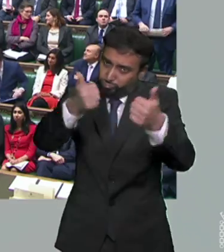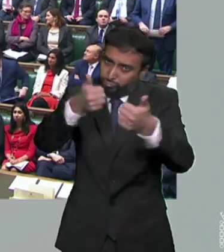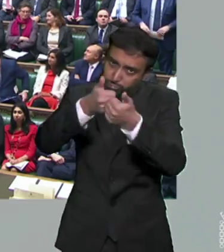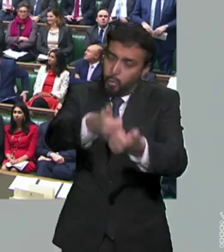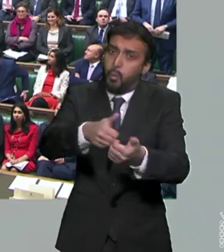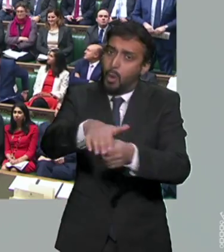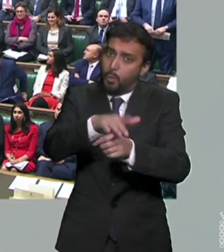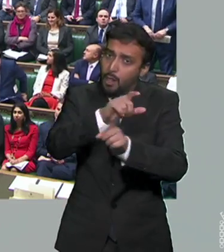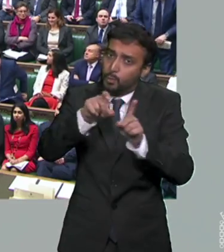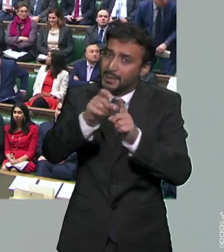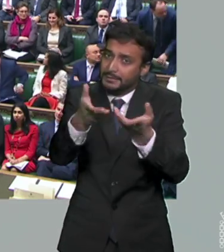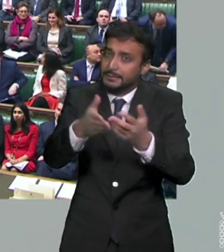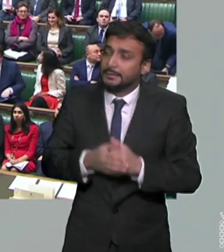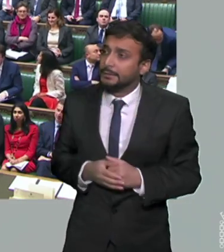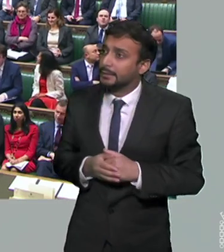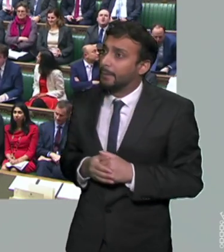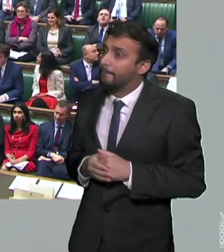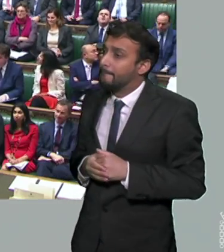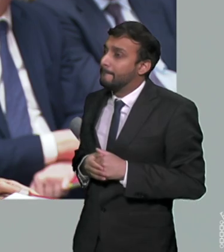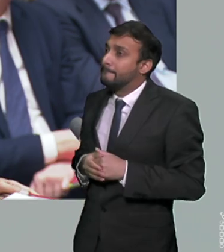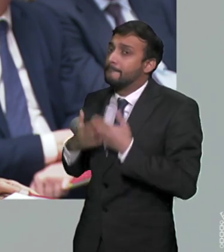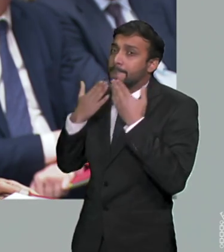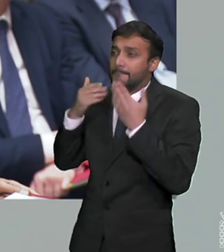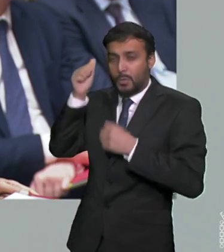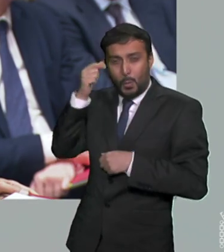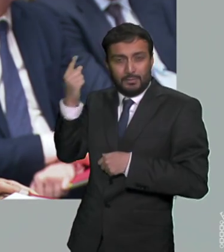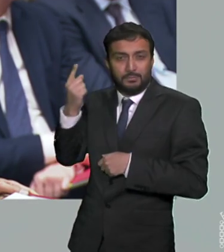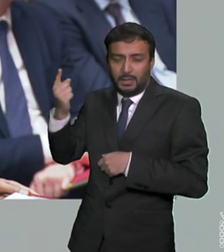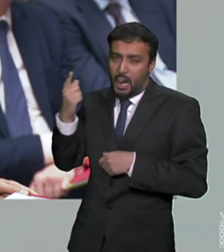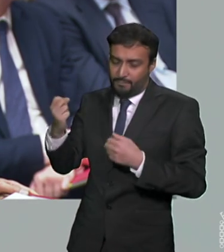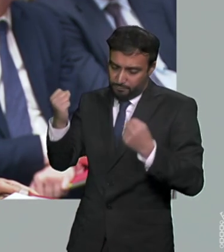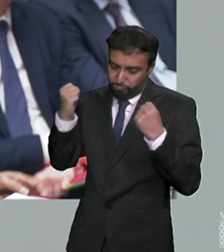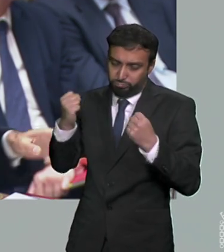I know my honourable Friend is a fantastic champion of his local businesses.